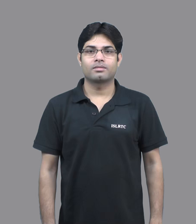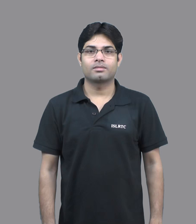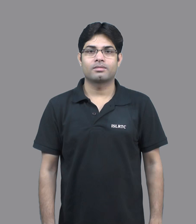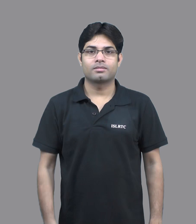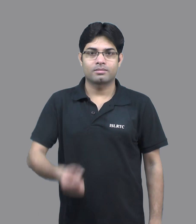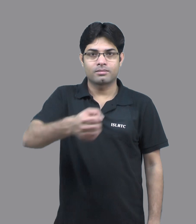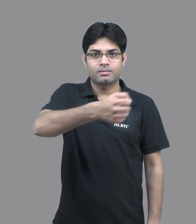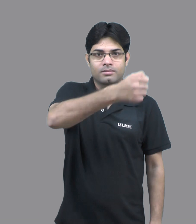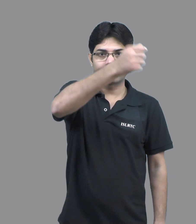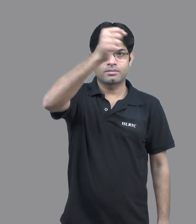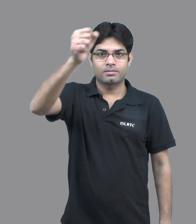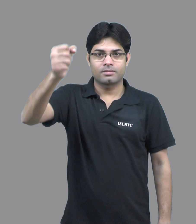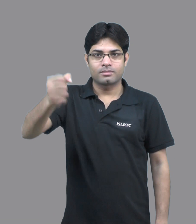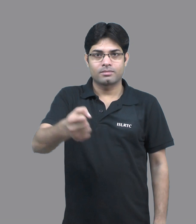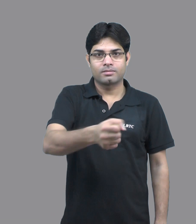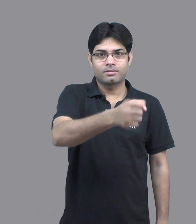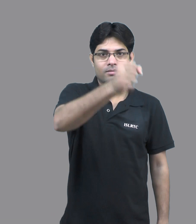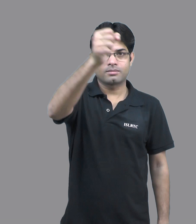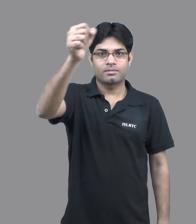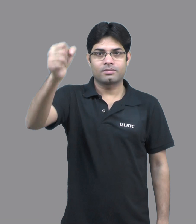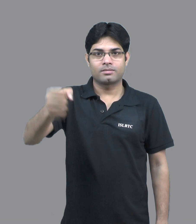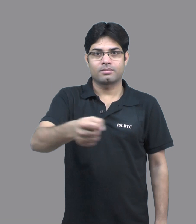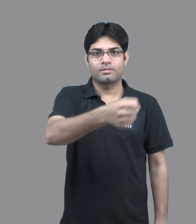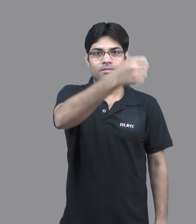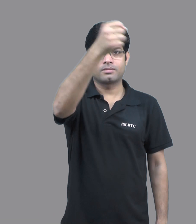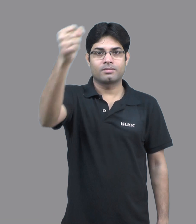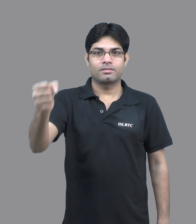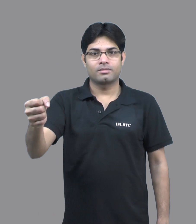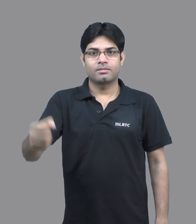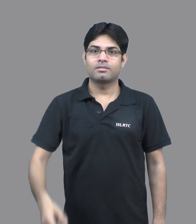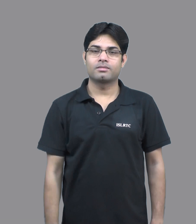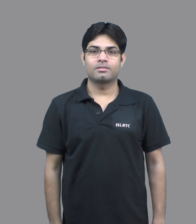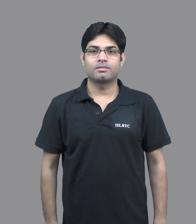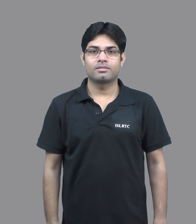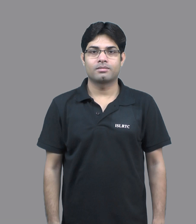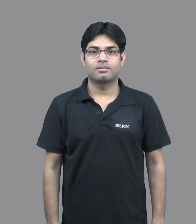Bell